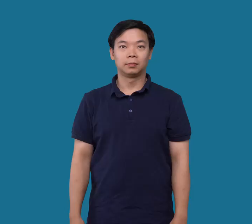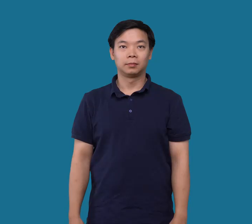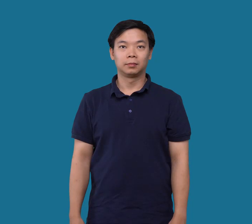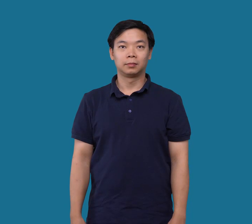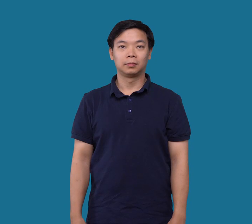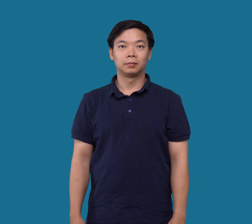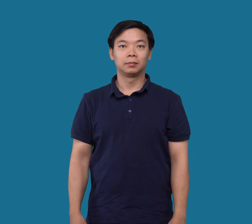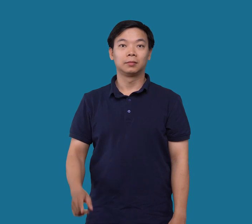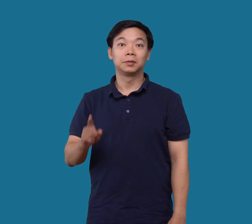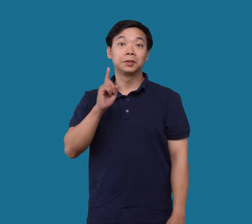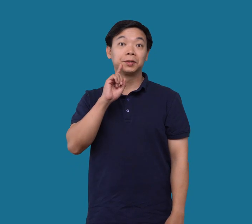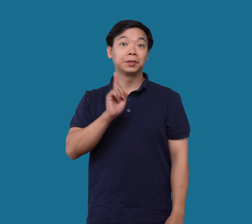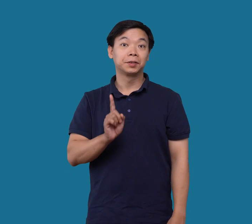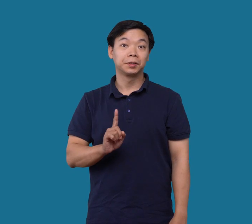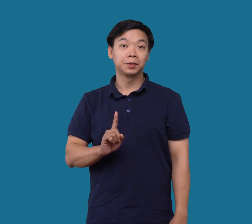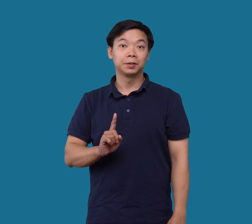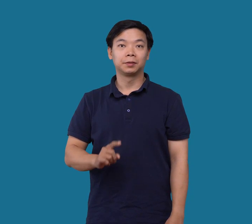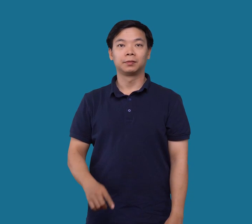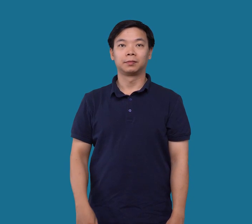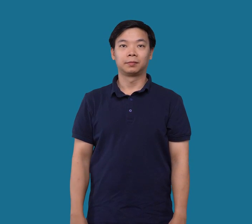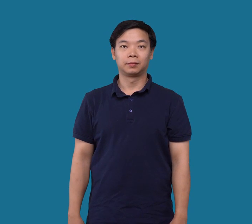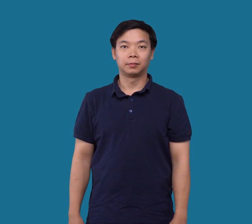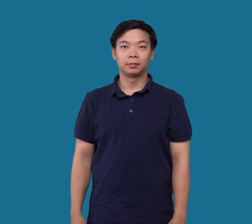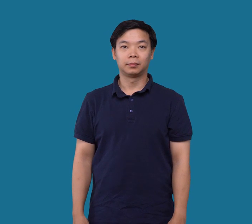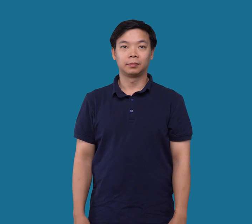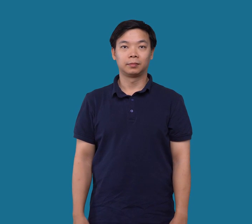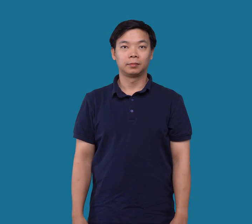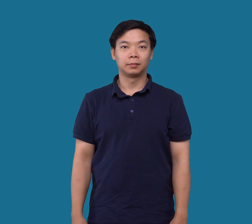điện